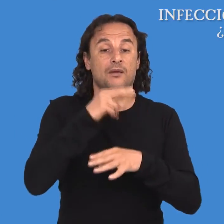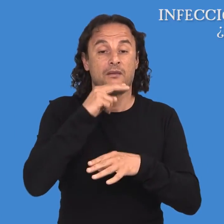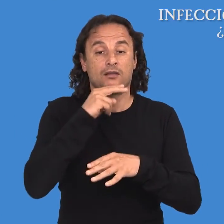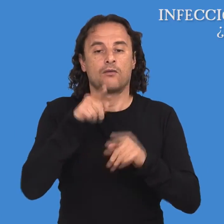pis